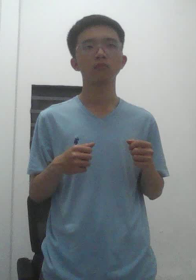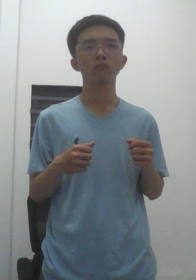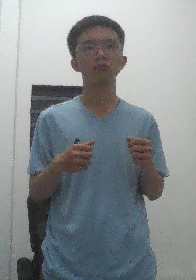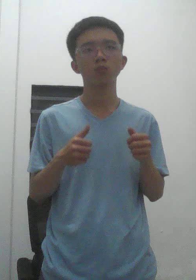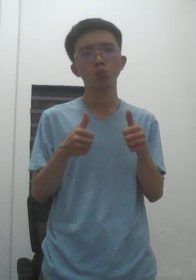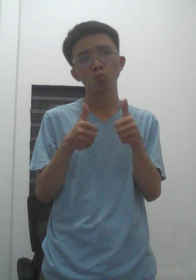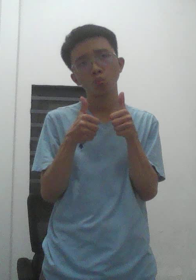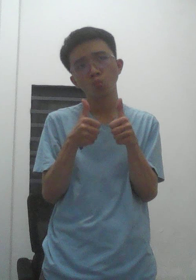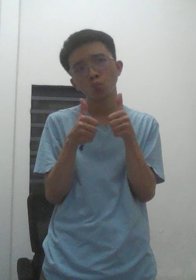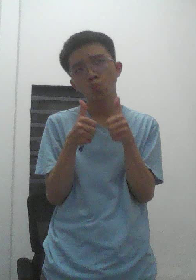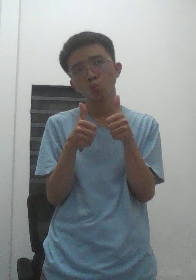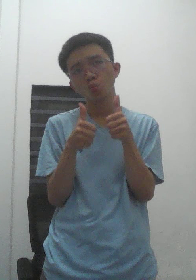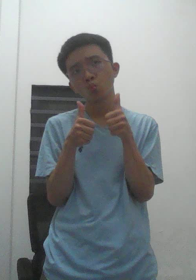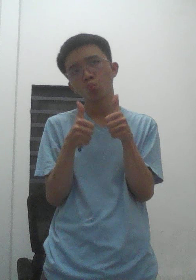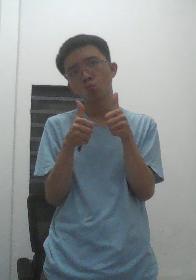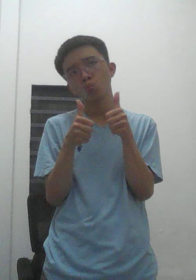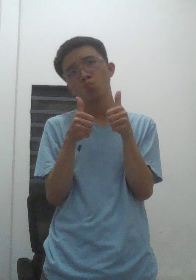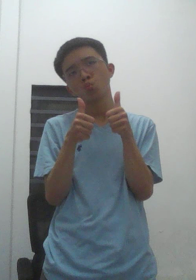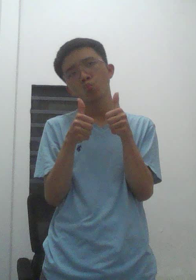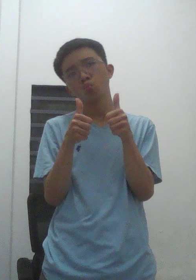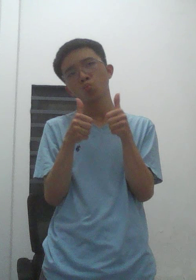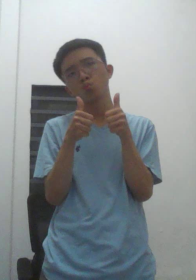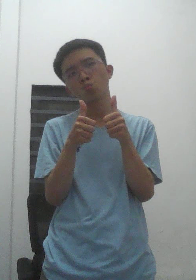rat tot